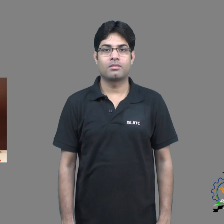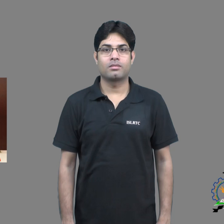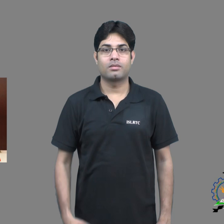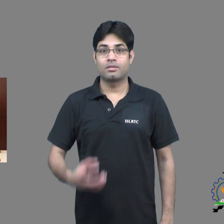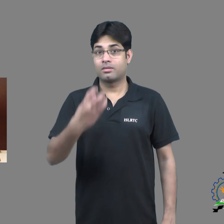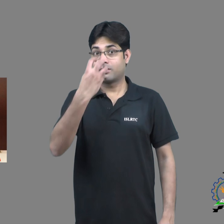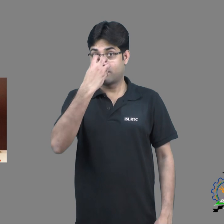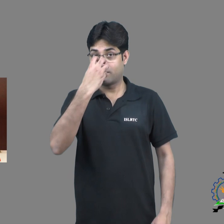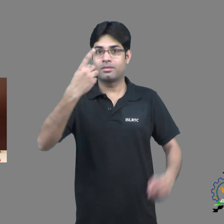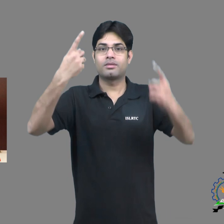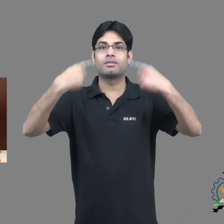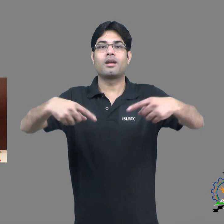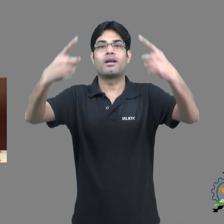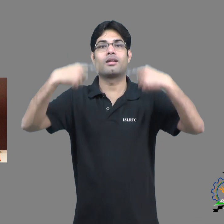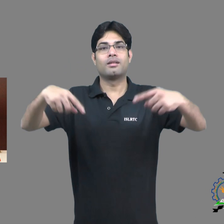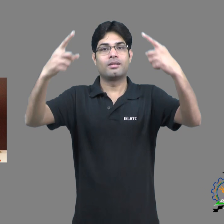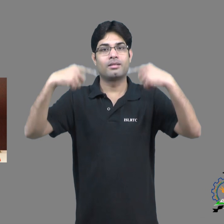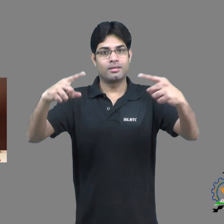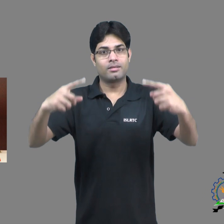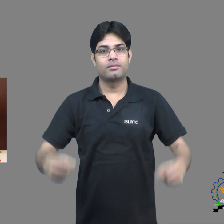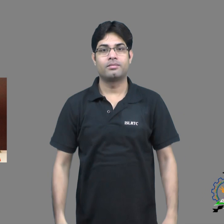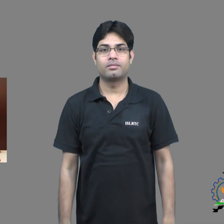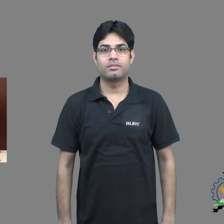Circus